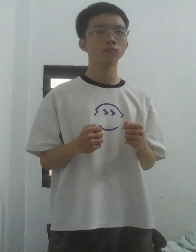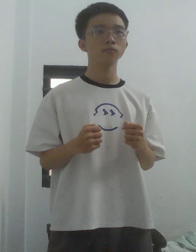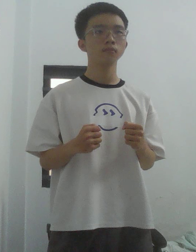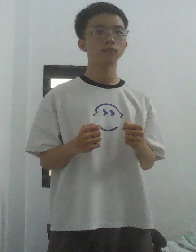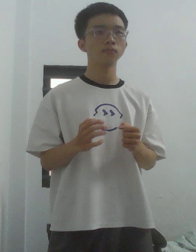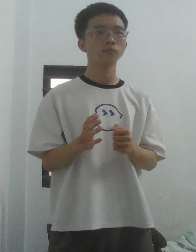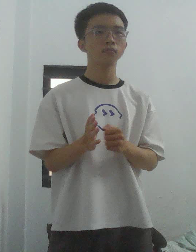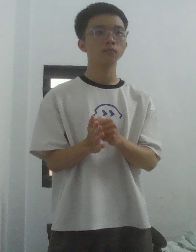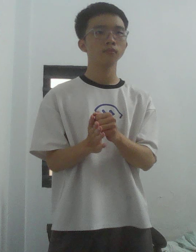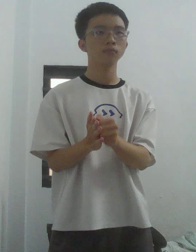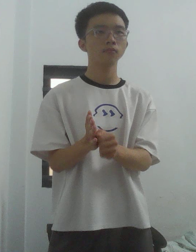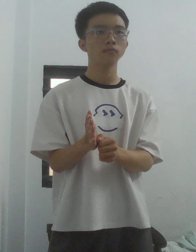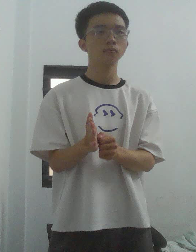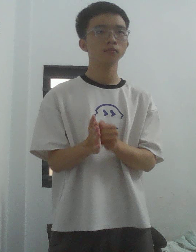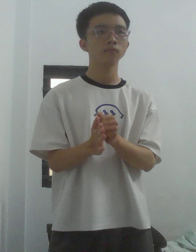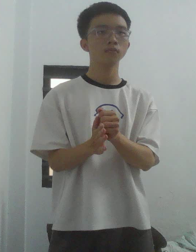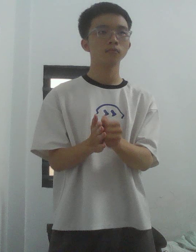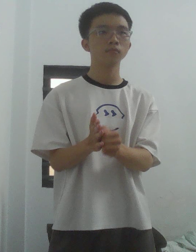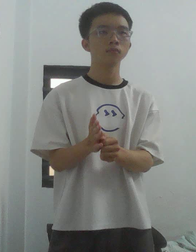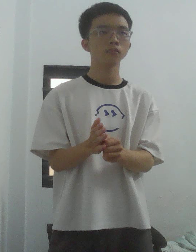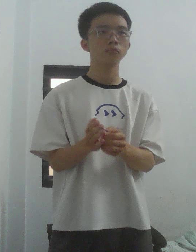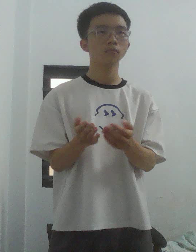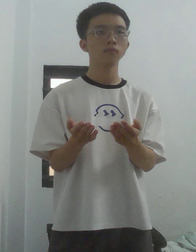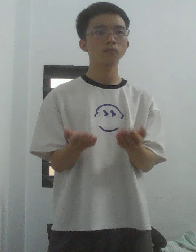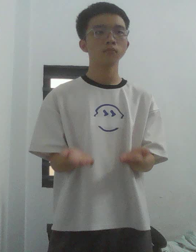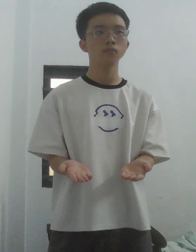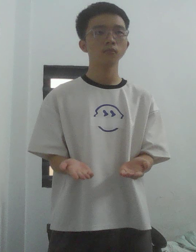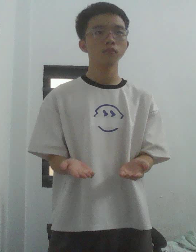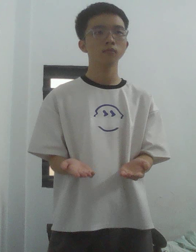thang nay